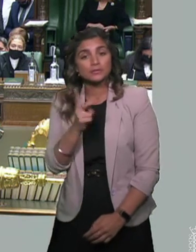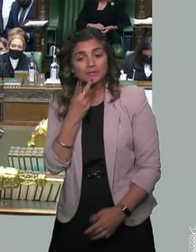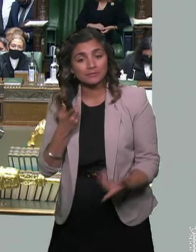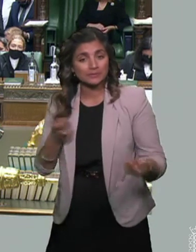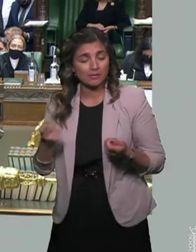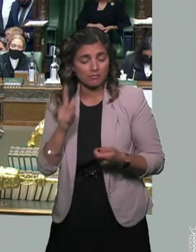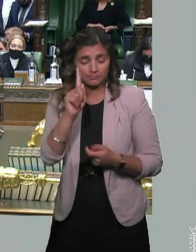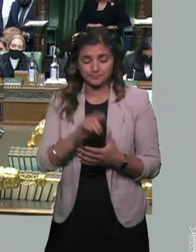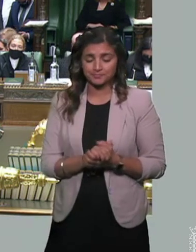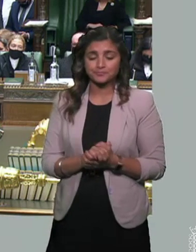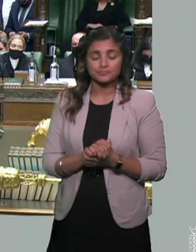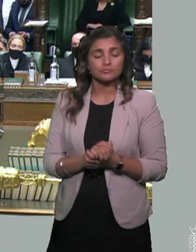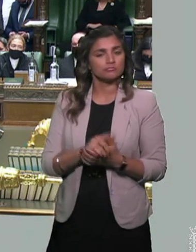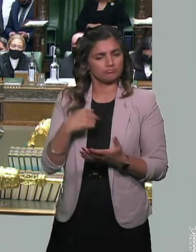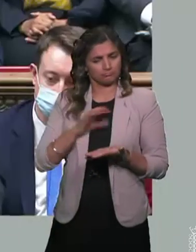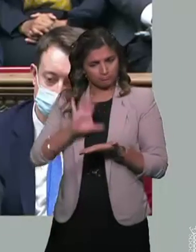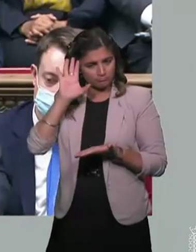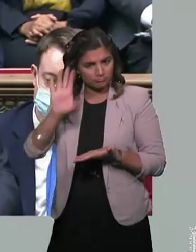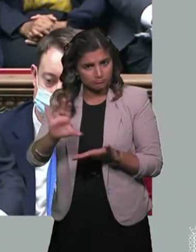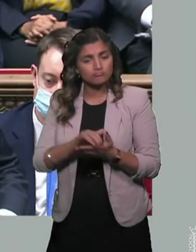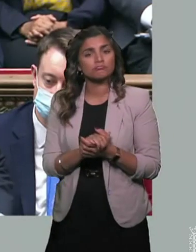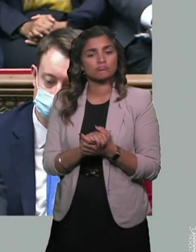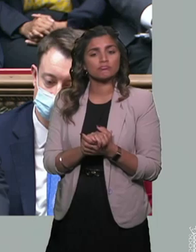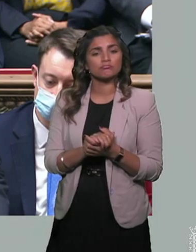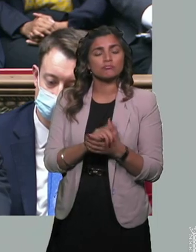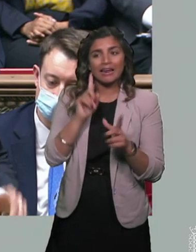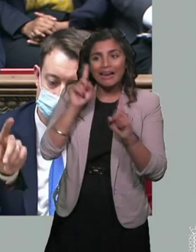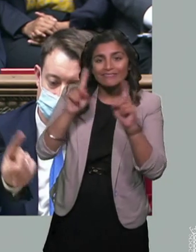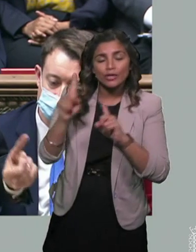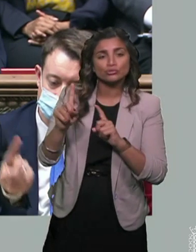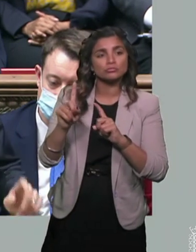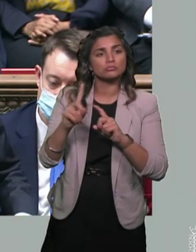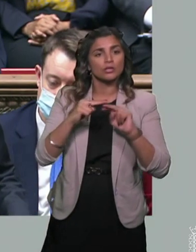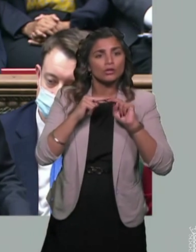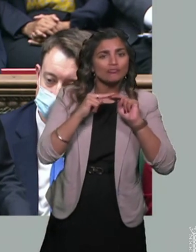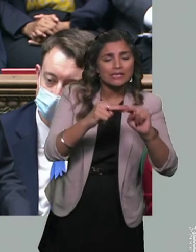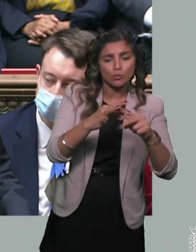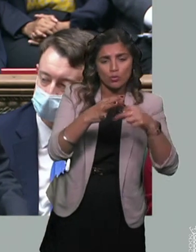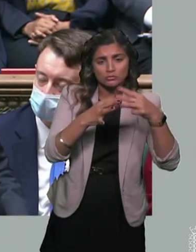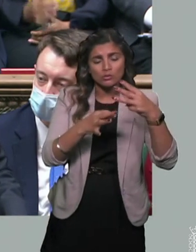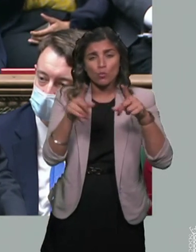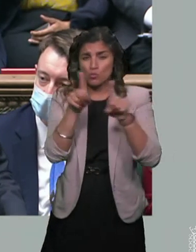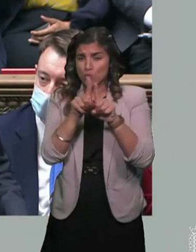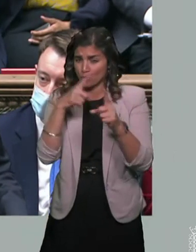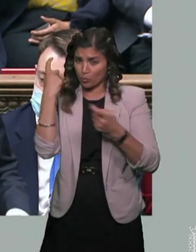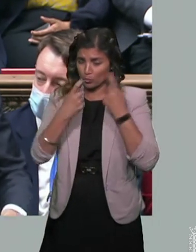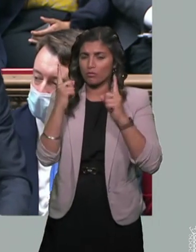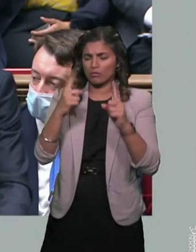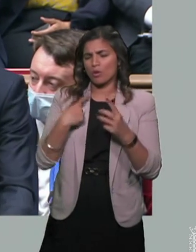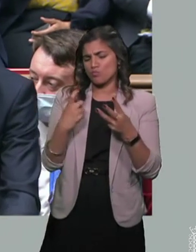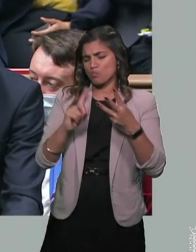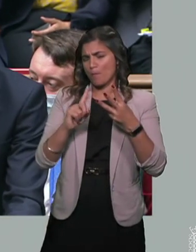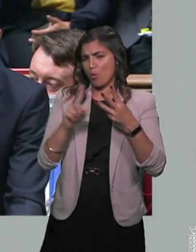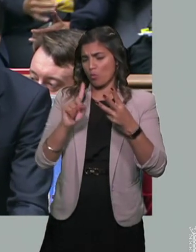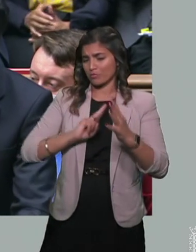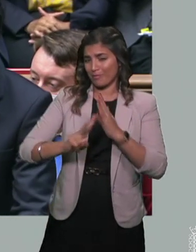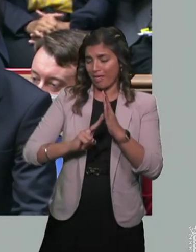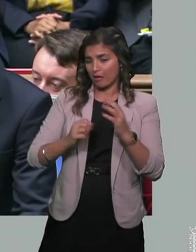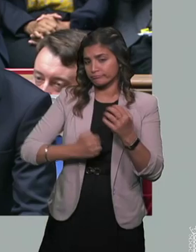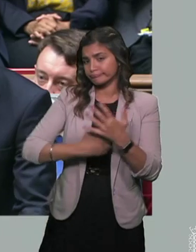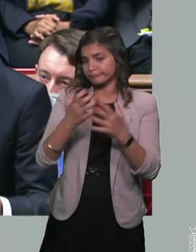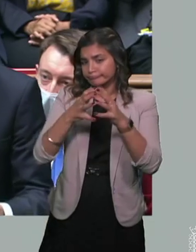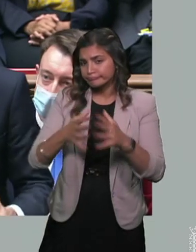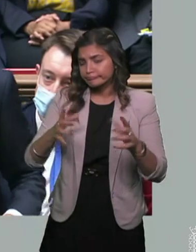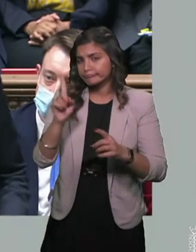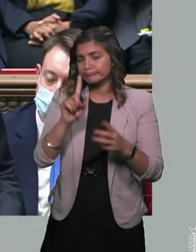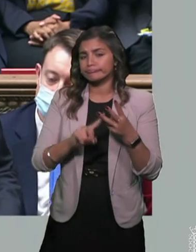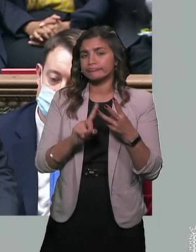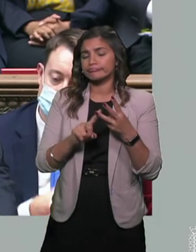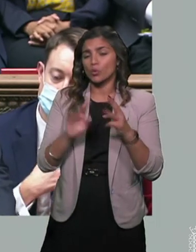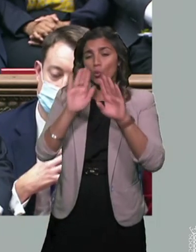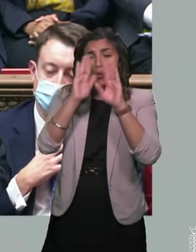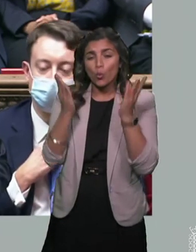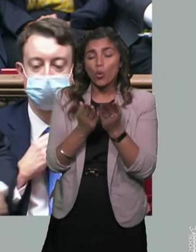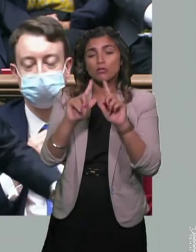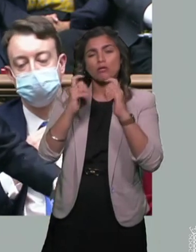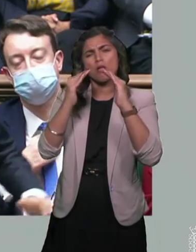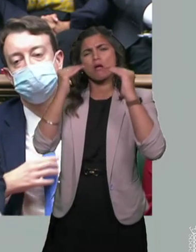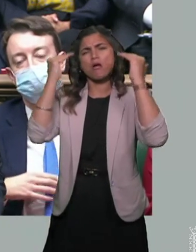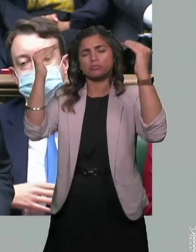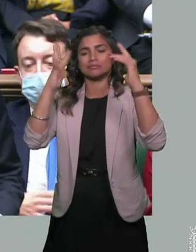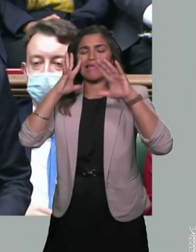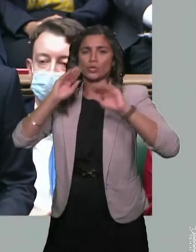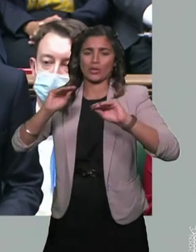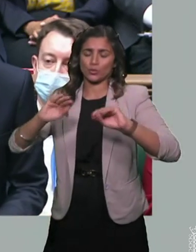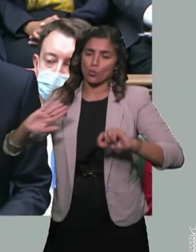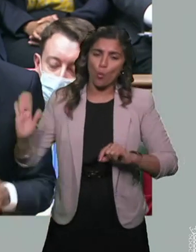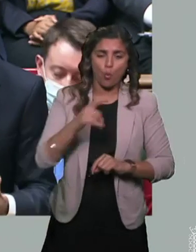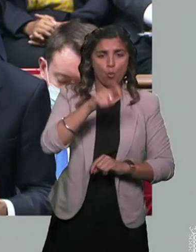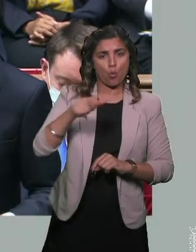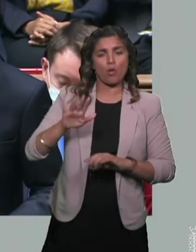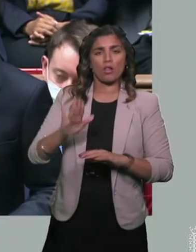As well as investing in infrastructure and innovation, there is one further part of our plan for growth that is crucial: providing a world-class education to all our people.